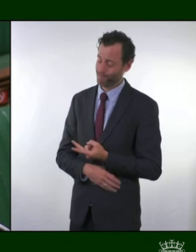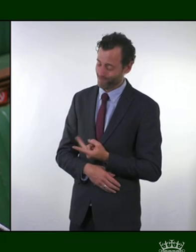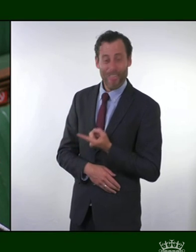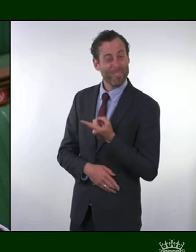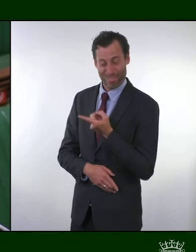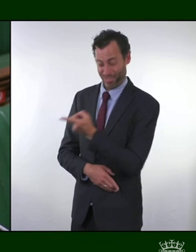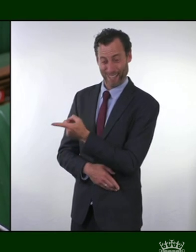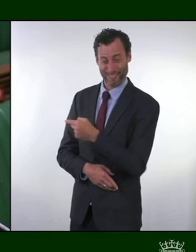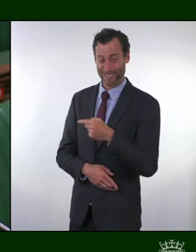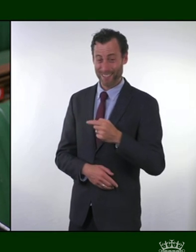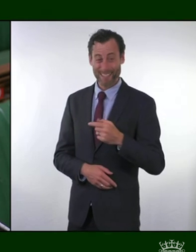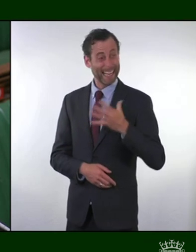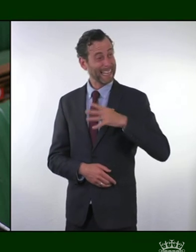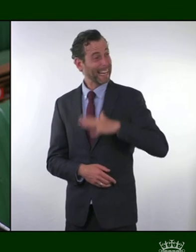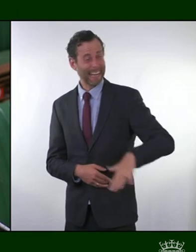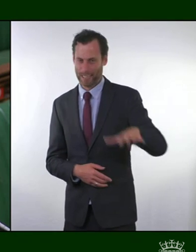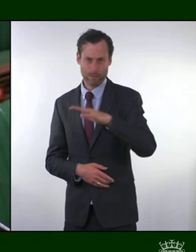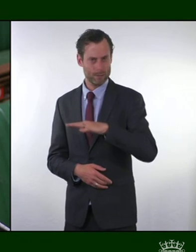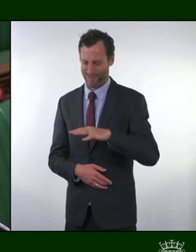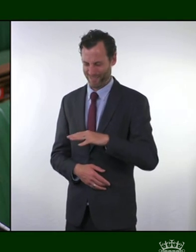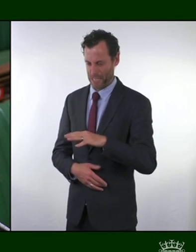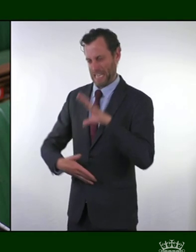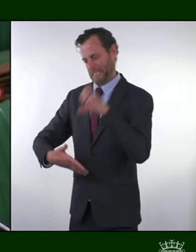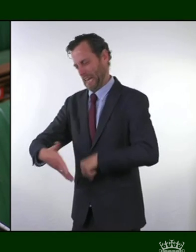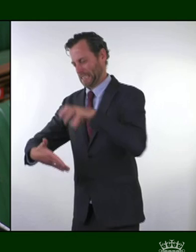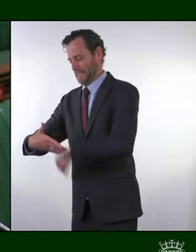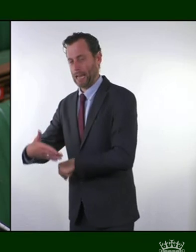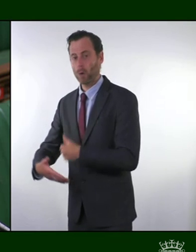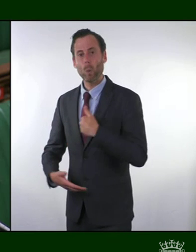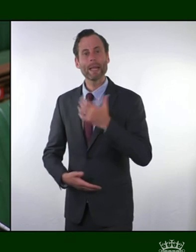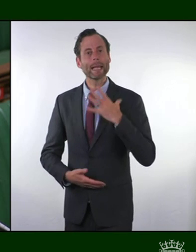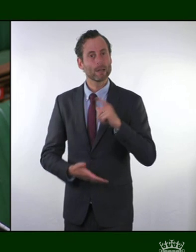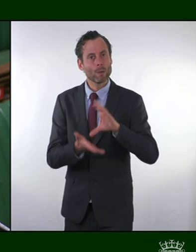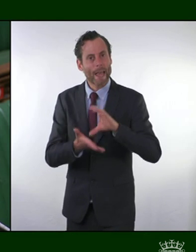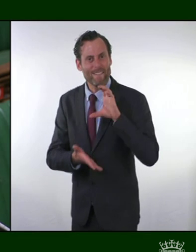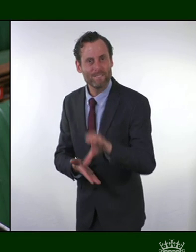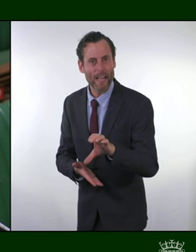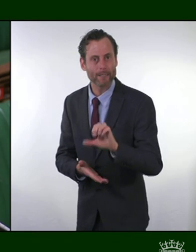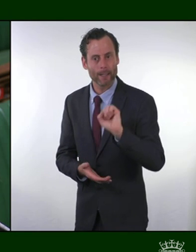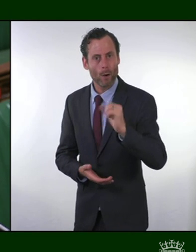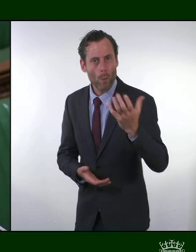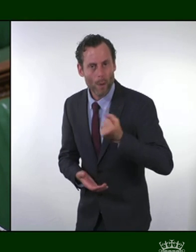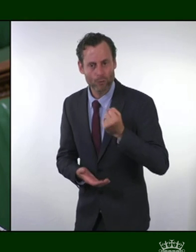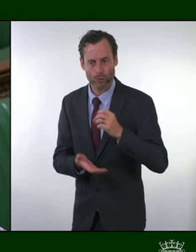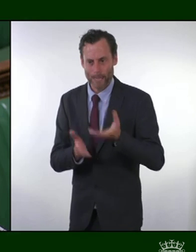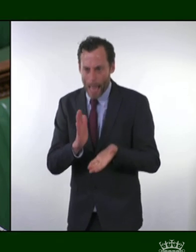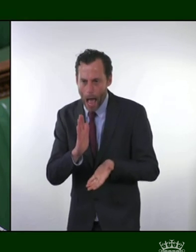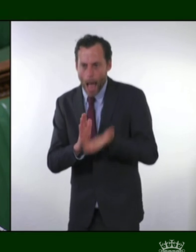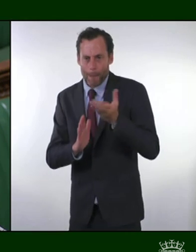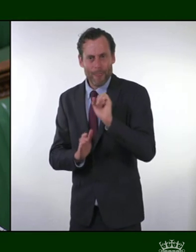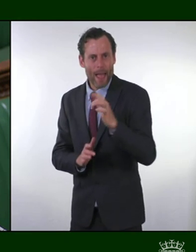What we need is investment in people and investment in their wages, increasing the living wage and taking this country forward.